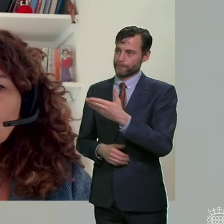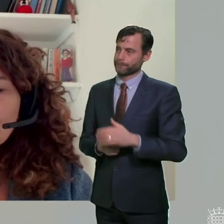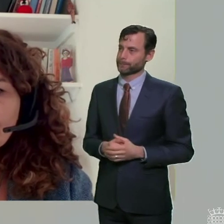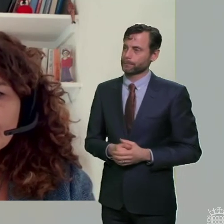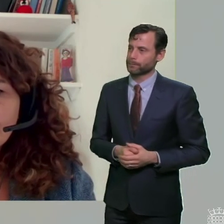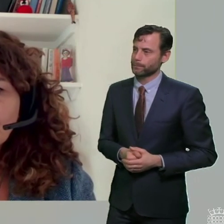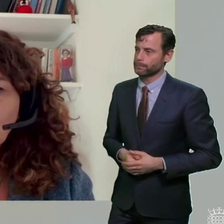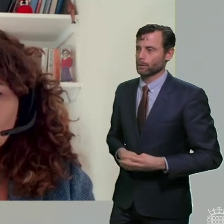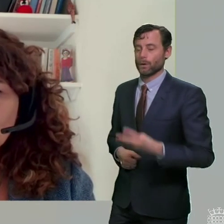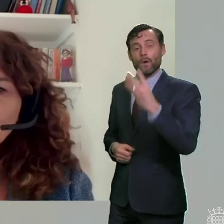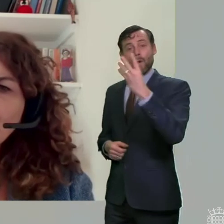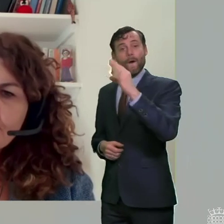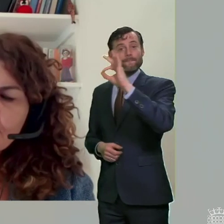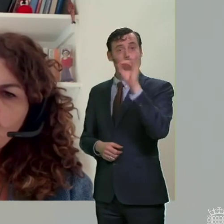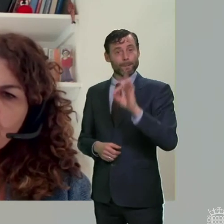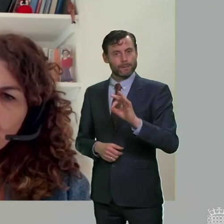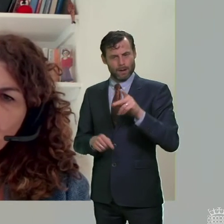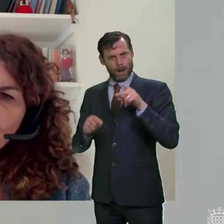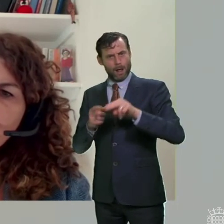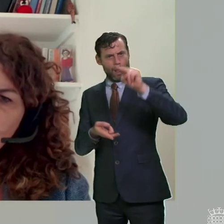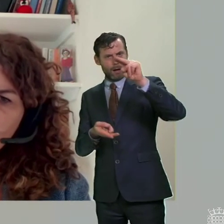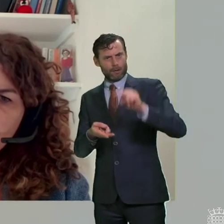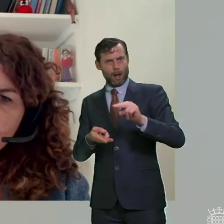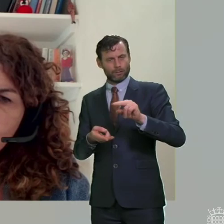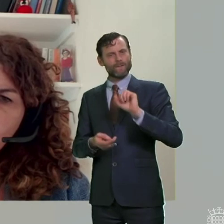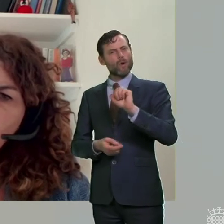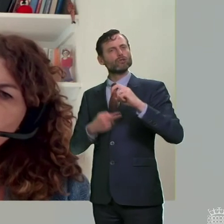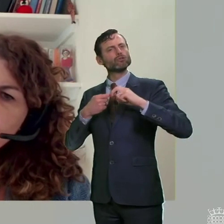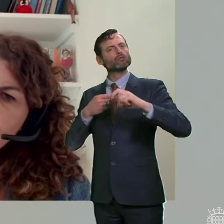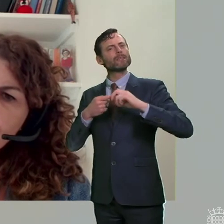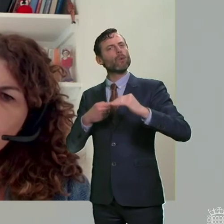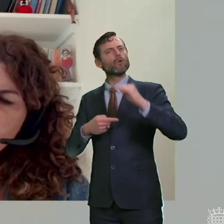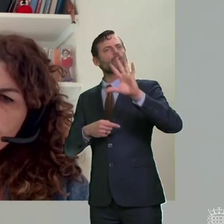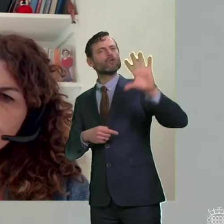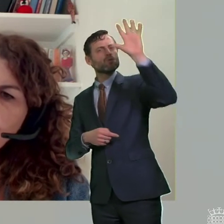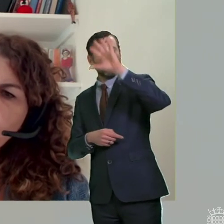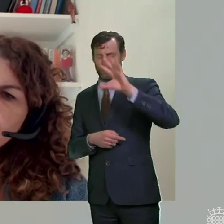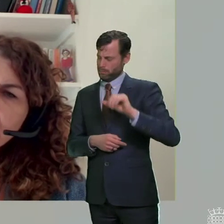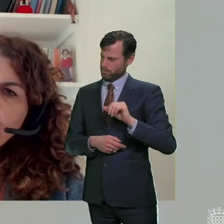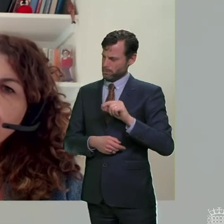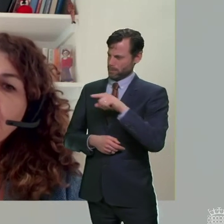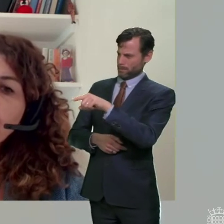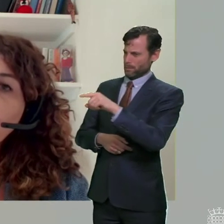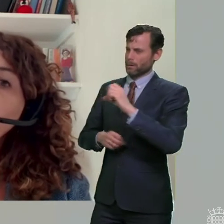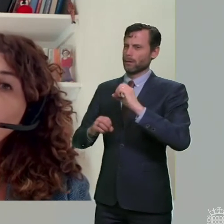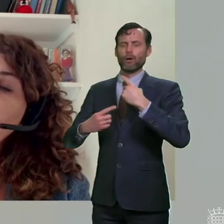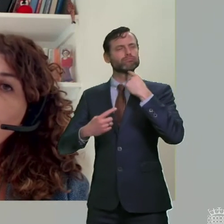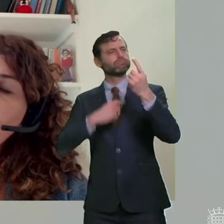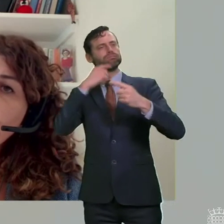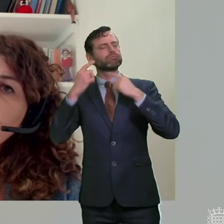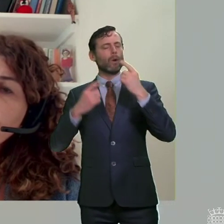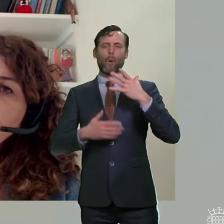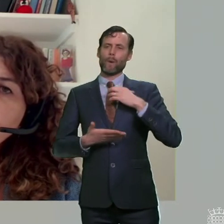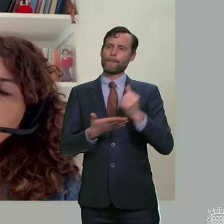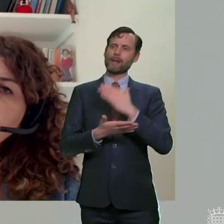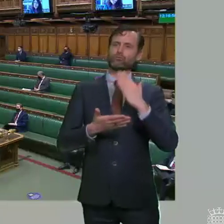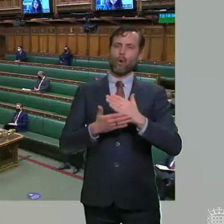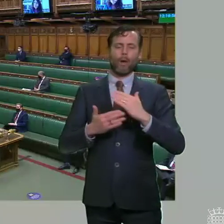Is the 40% cut to Transport for the North’s budget part of the Prime Minister’s plans for levelling up the north?